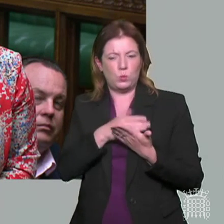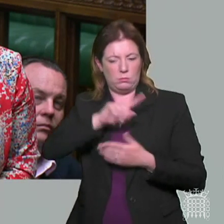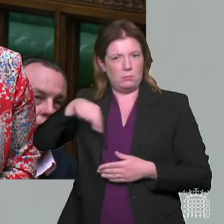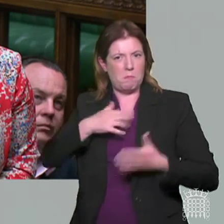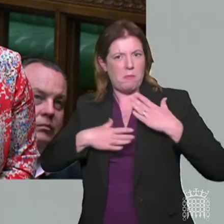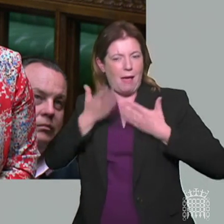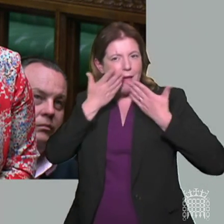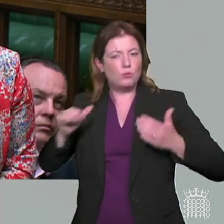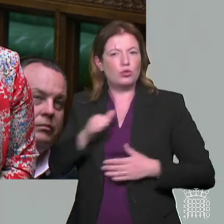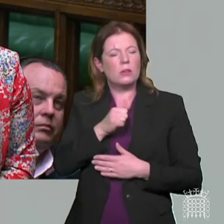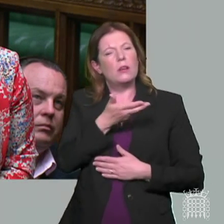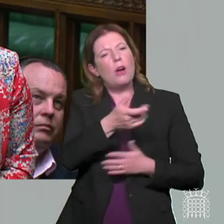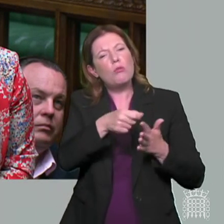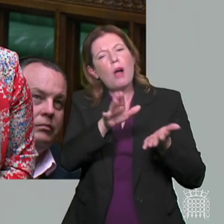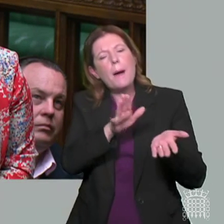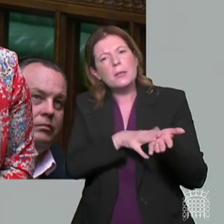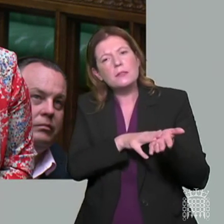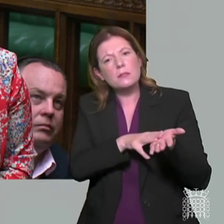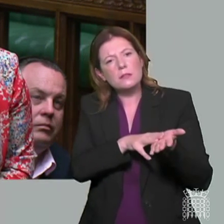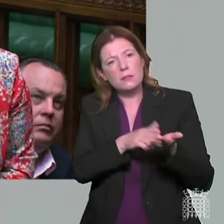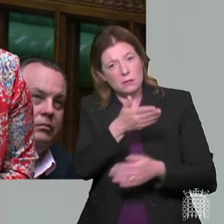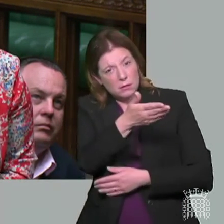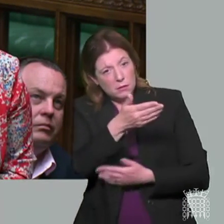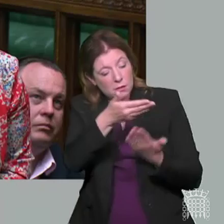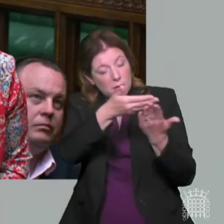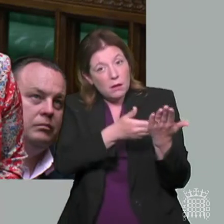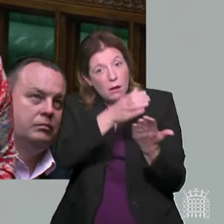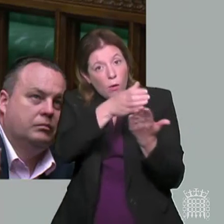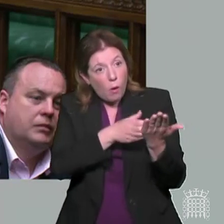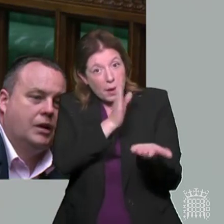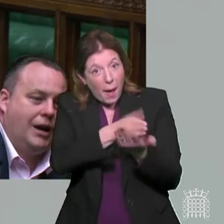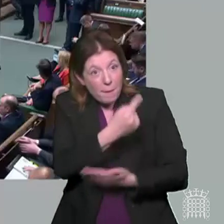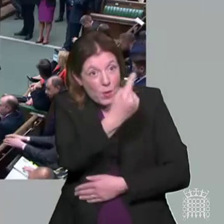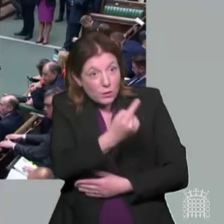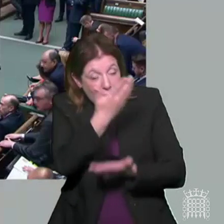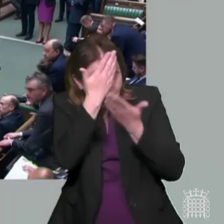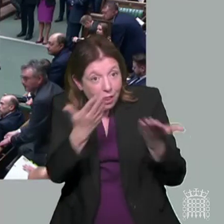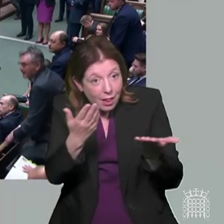Can the Prime Minister tell me, on a scale of one to 10, how he is doing on keeping to those principles?